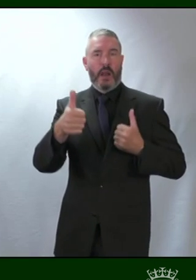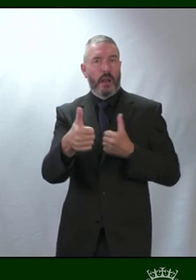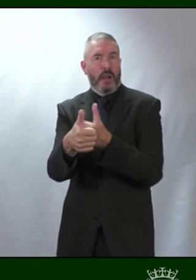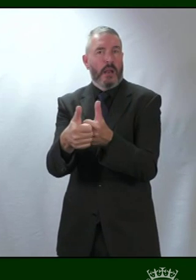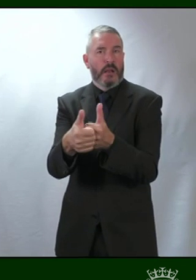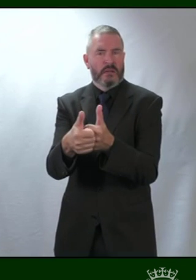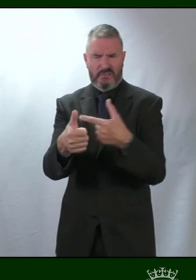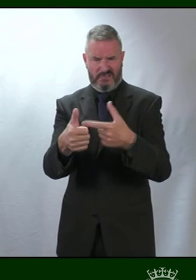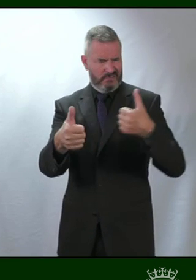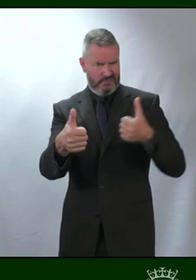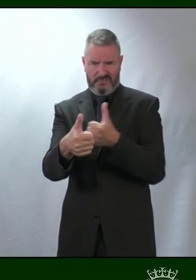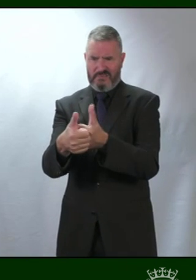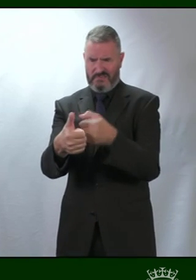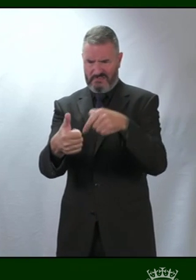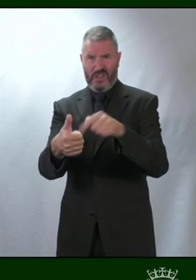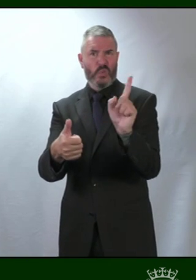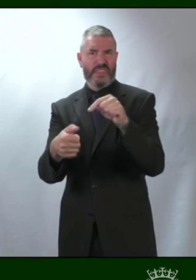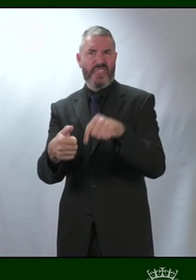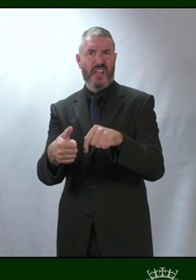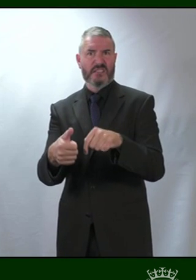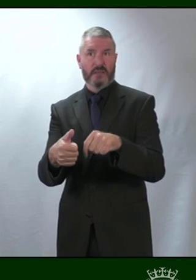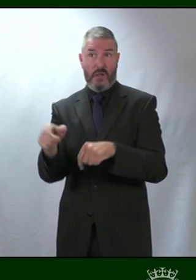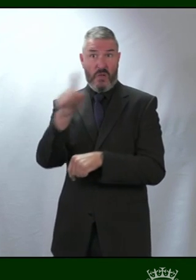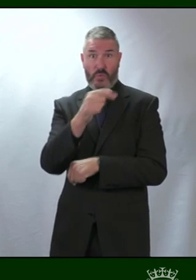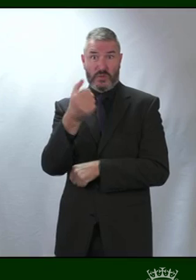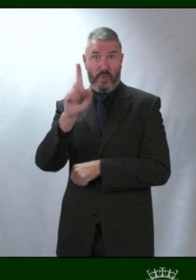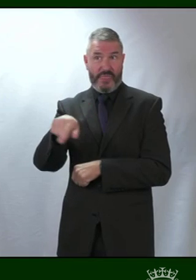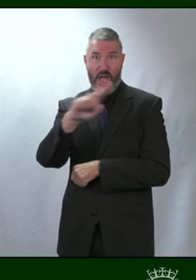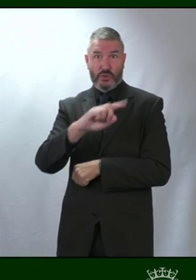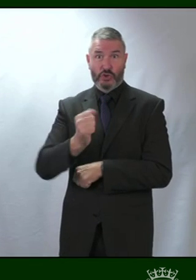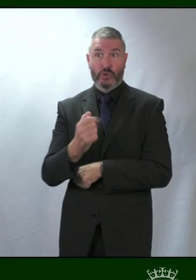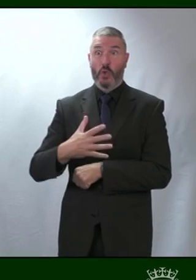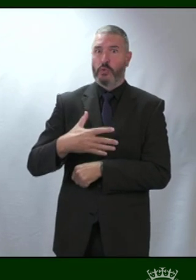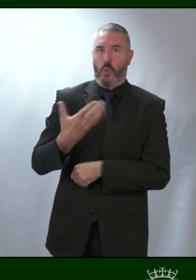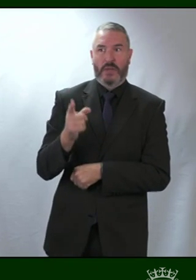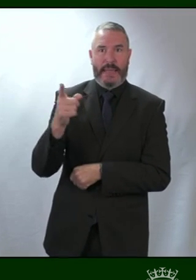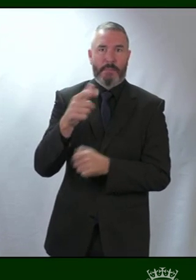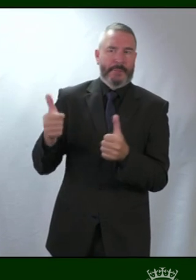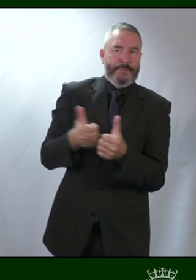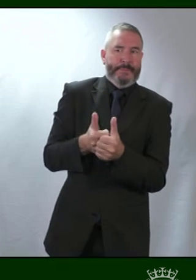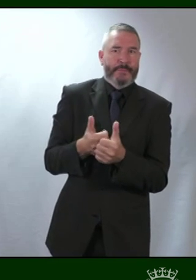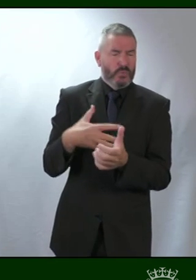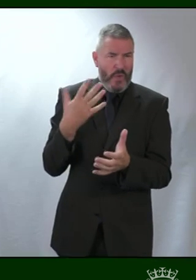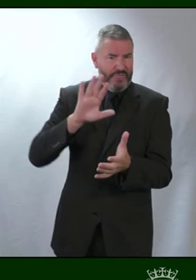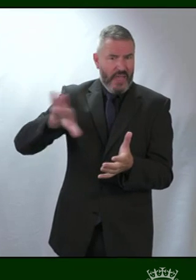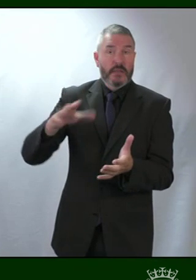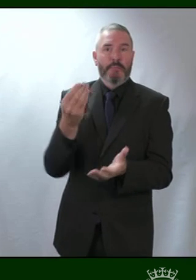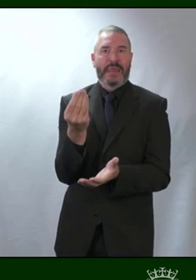I can tell the Prime Minister that the last thing those 61,000 Scots are looking for is a hug from him.